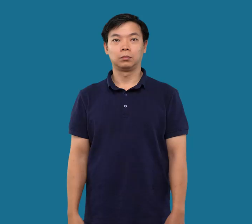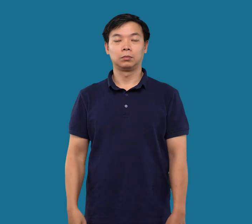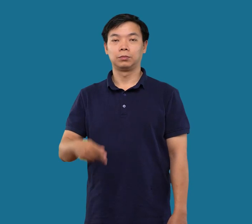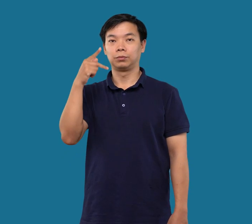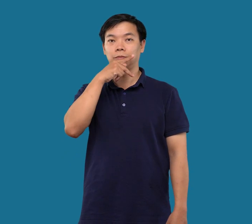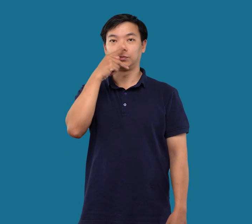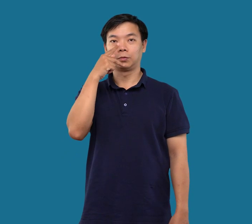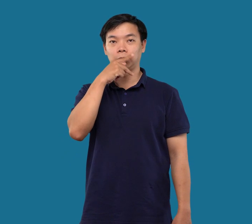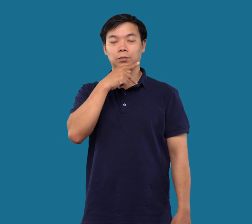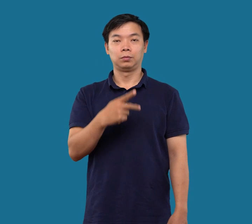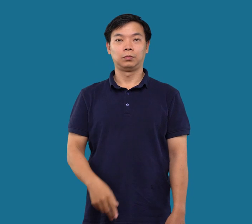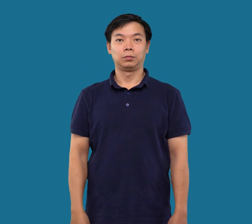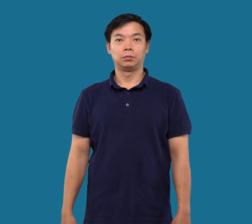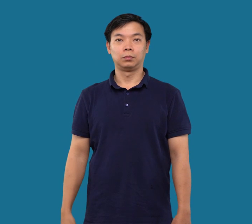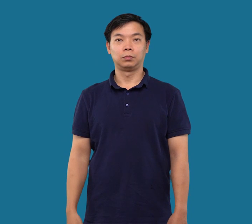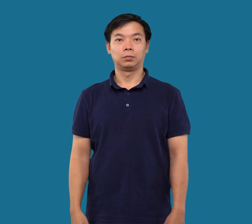kẹo